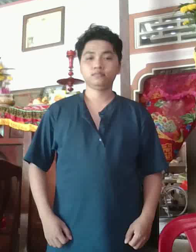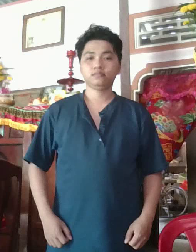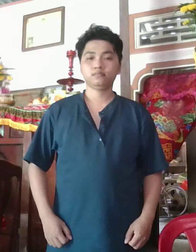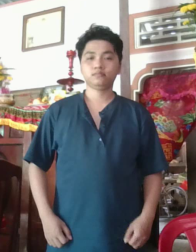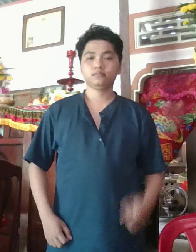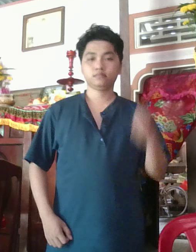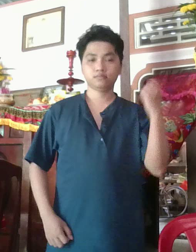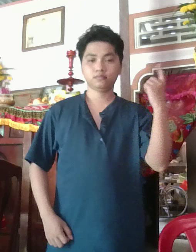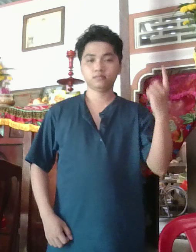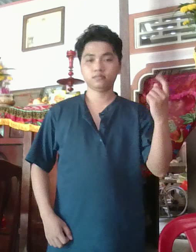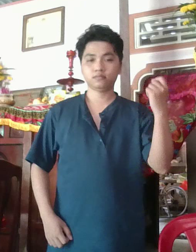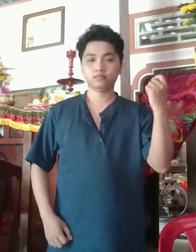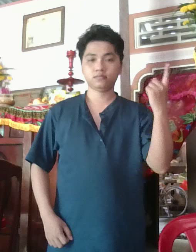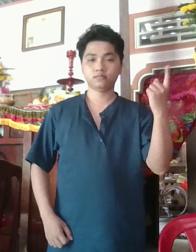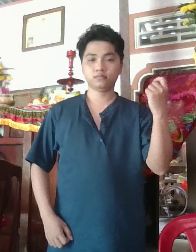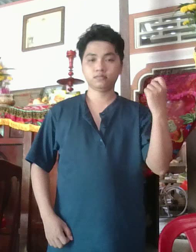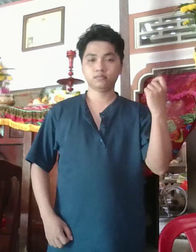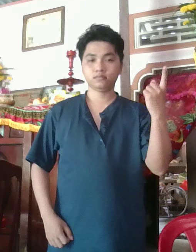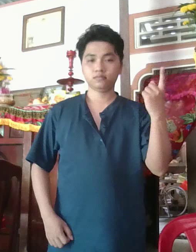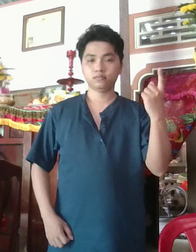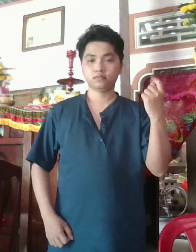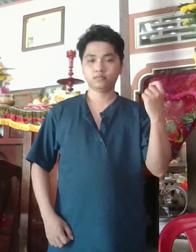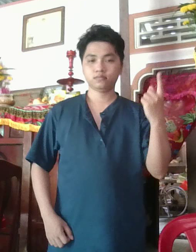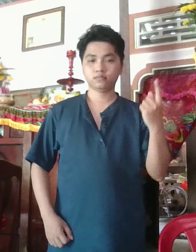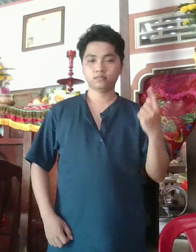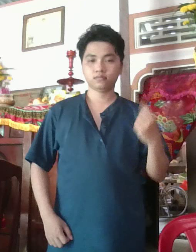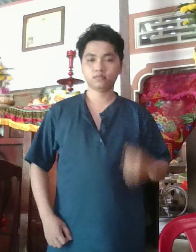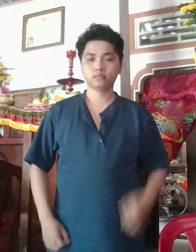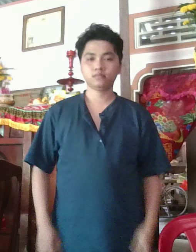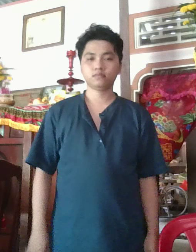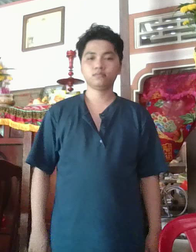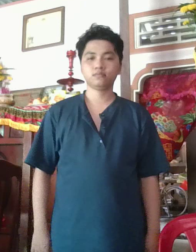hieu